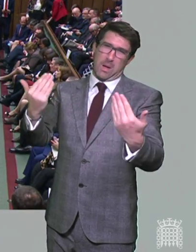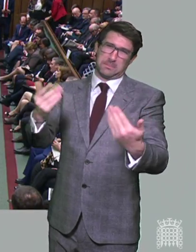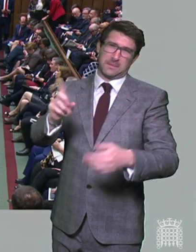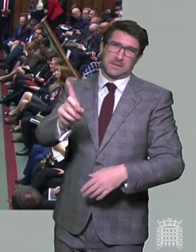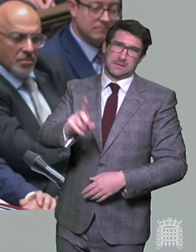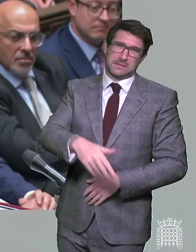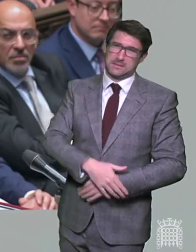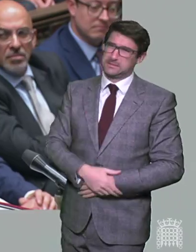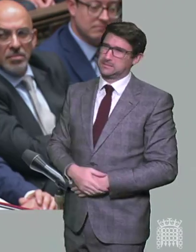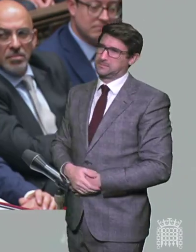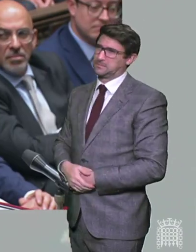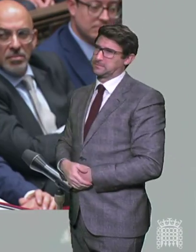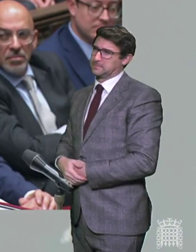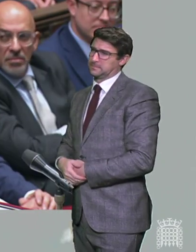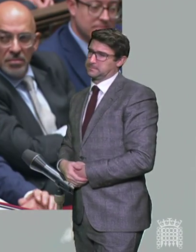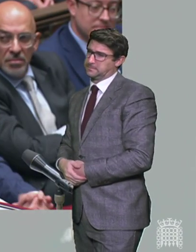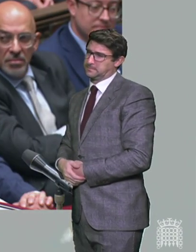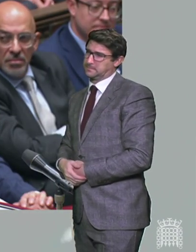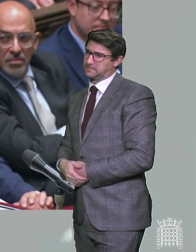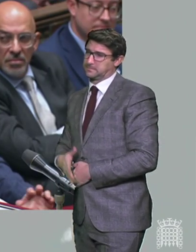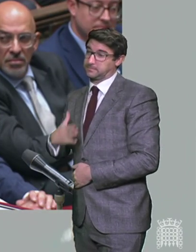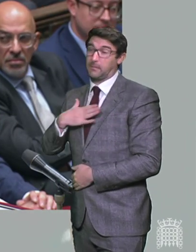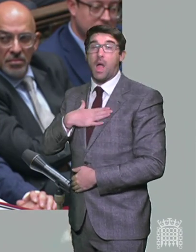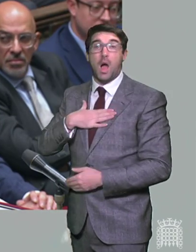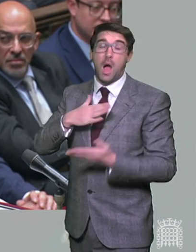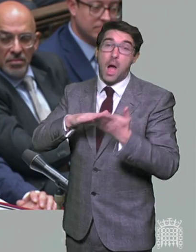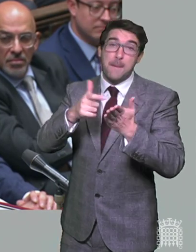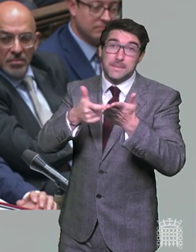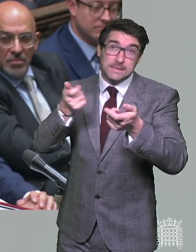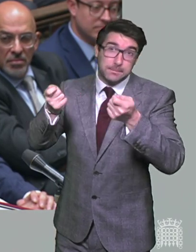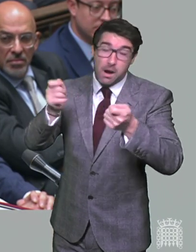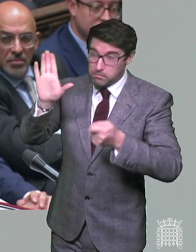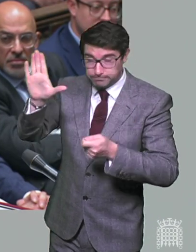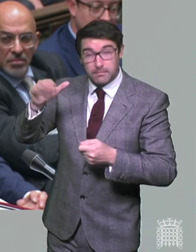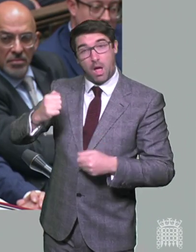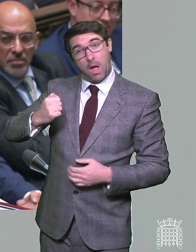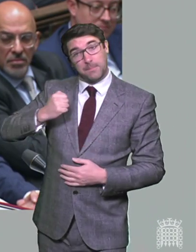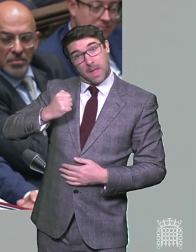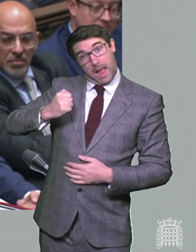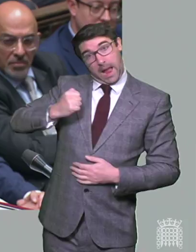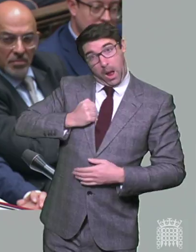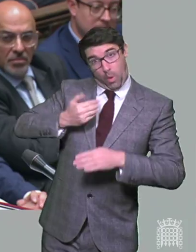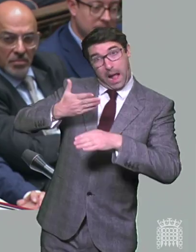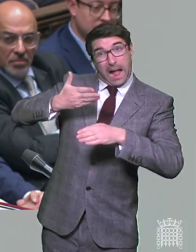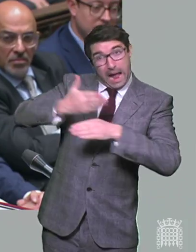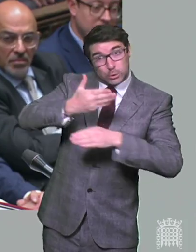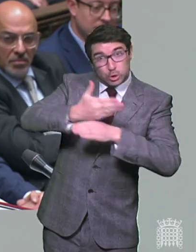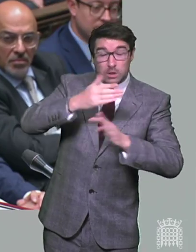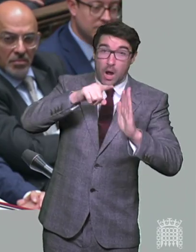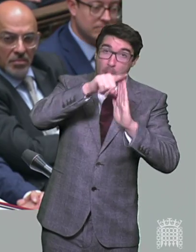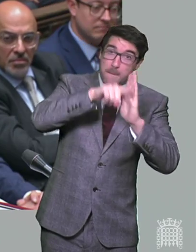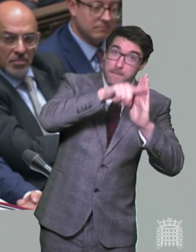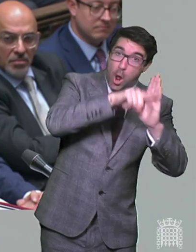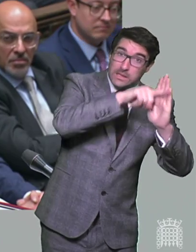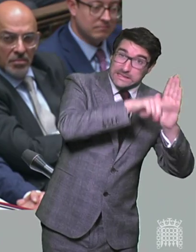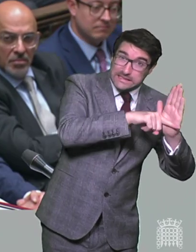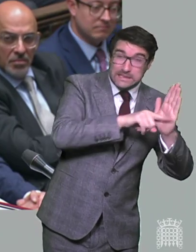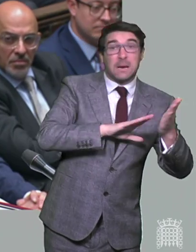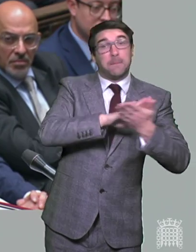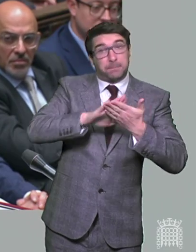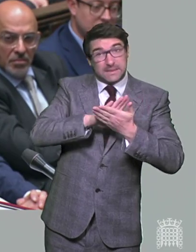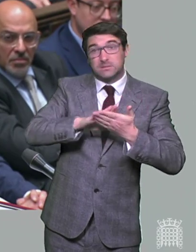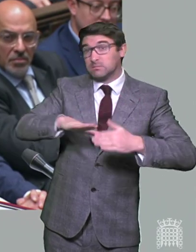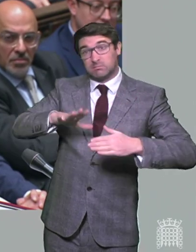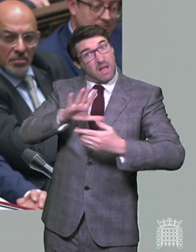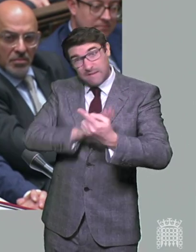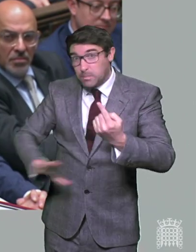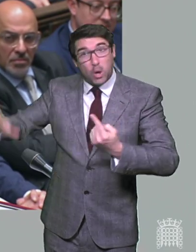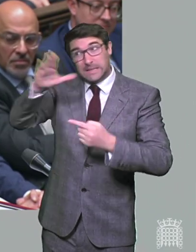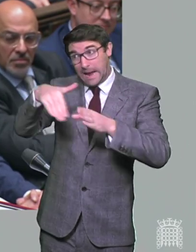The action we have taken has meant that families in Scotland and across the UK are not facing gargantuan energy bills.